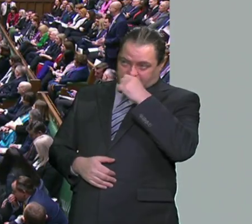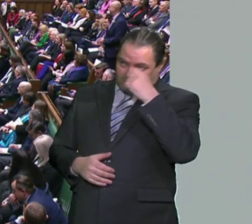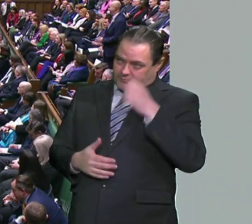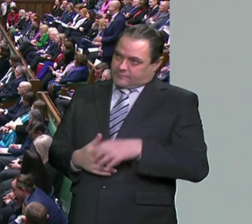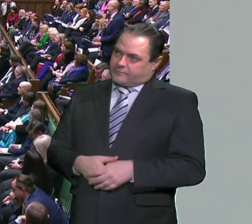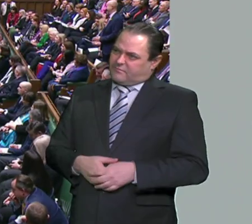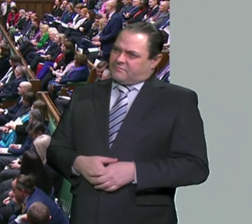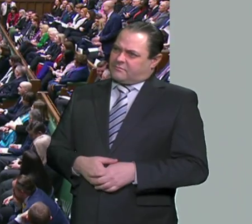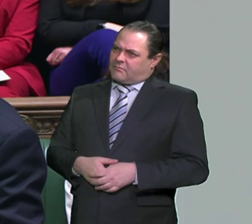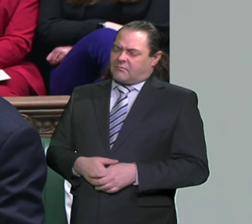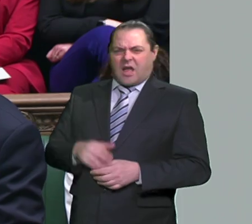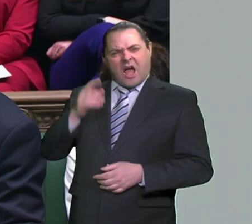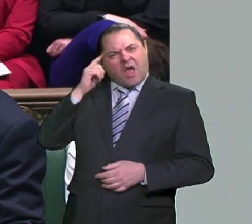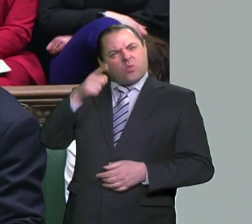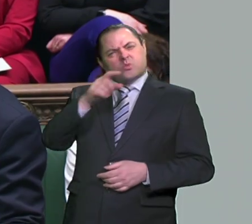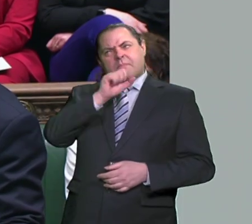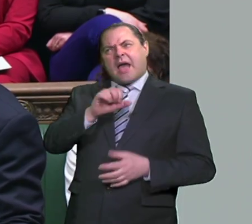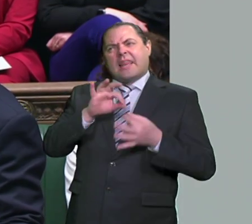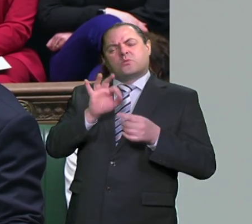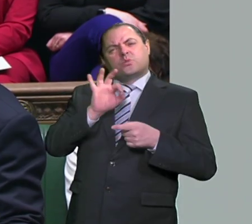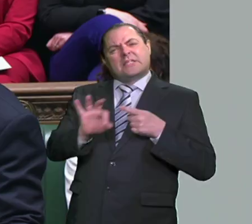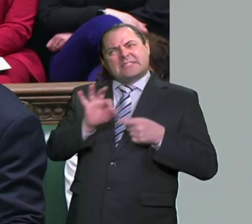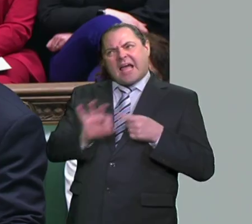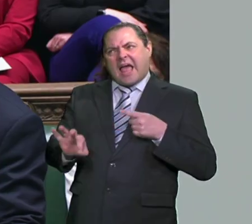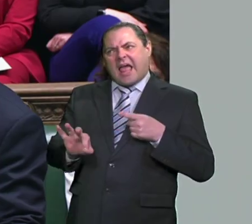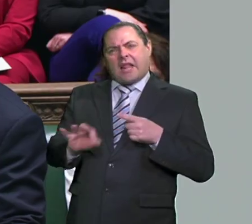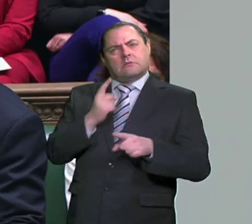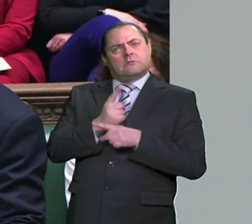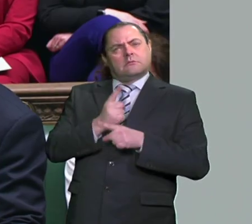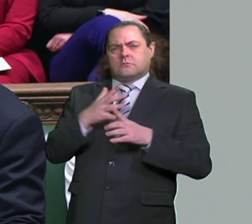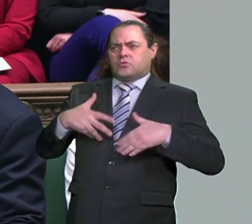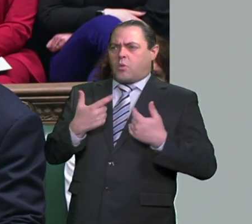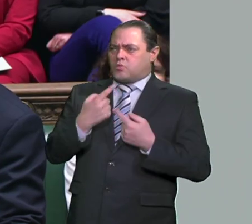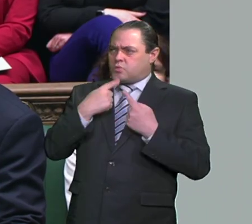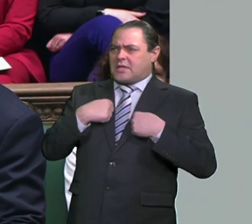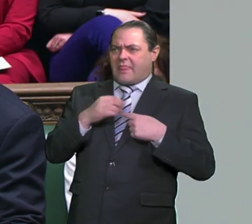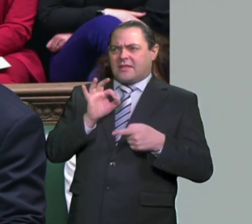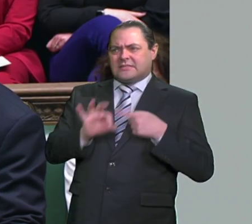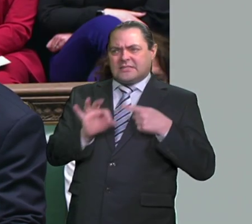I thought that the Prime Minister was supposed to be a man of detail, but he has gone to all those lengths to avoid the detail.